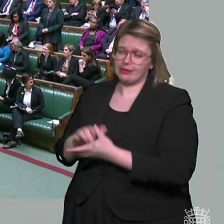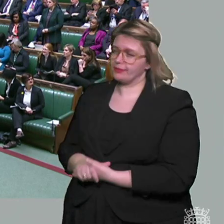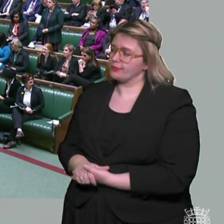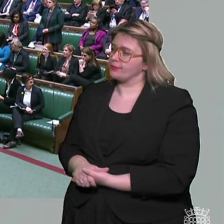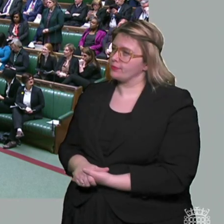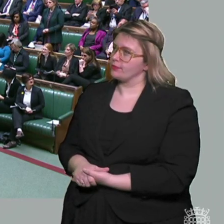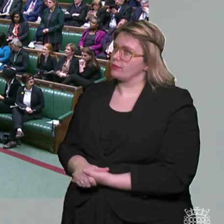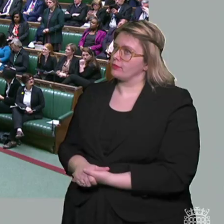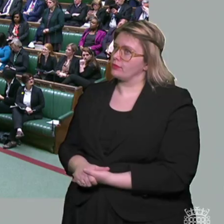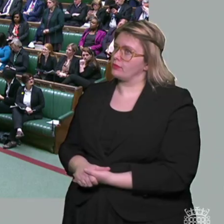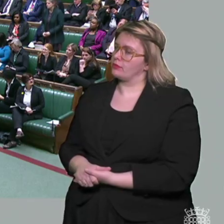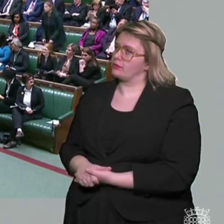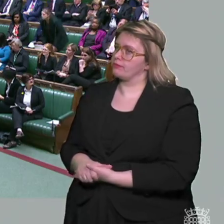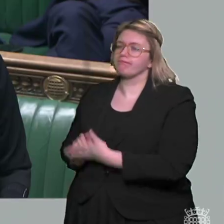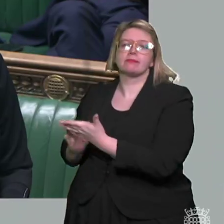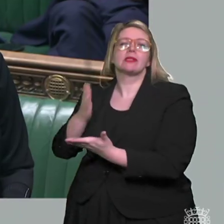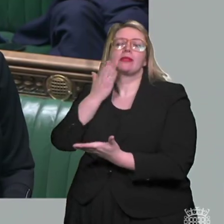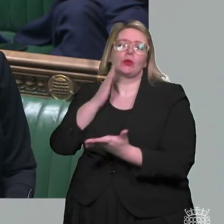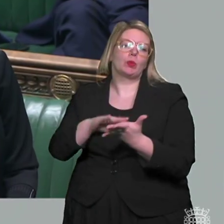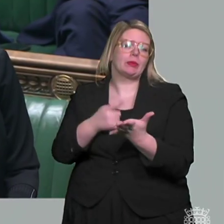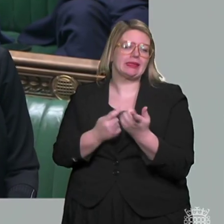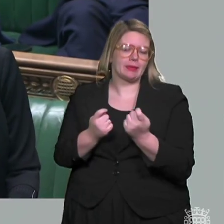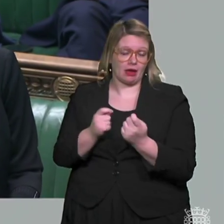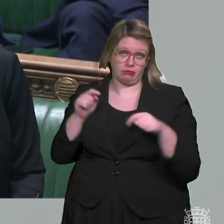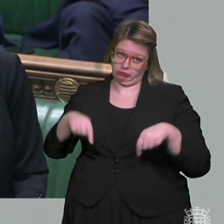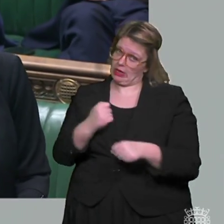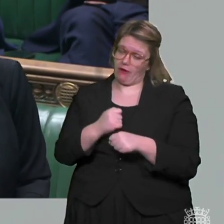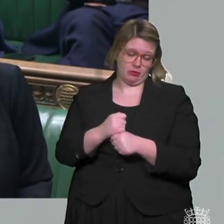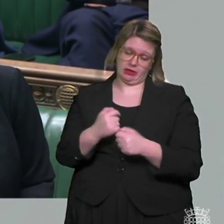The Government are putting their money where their mouth is.